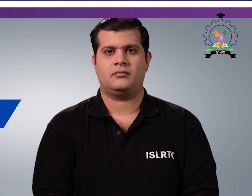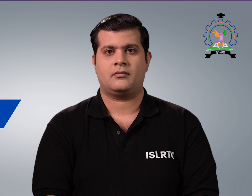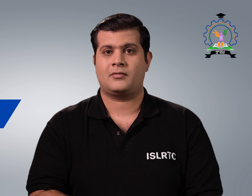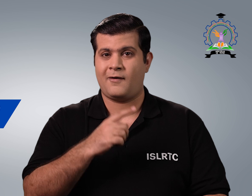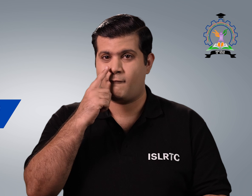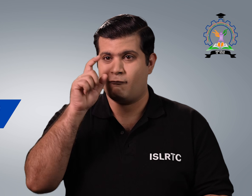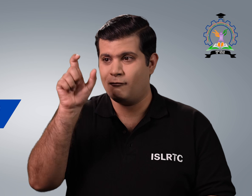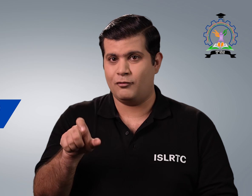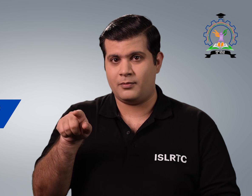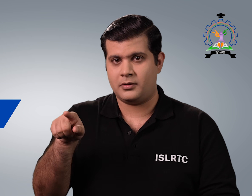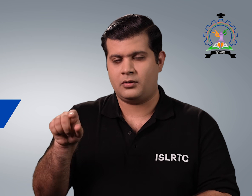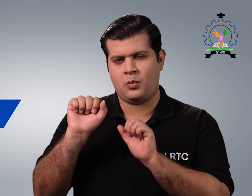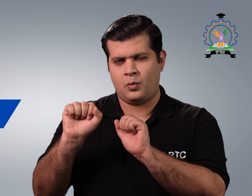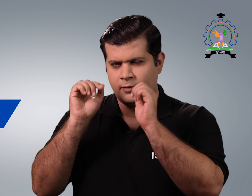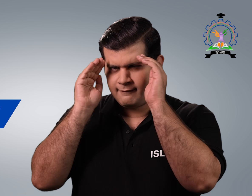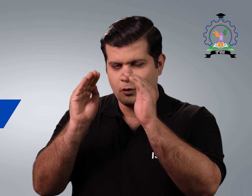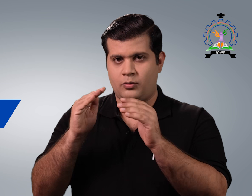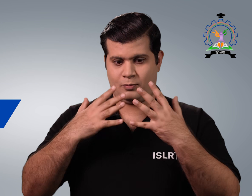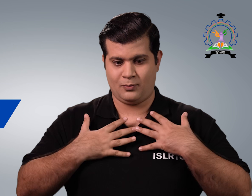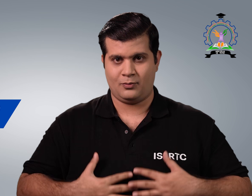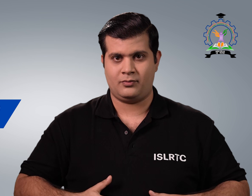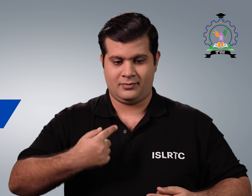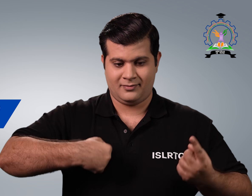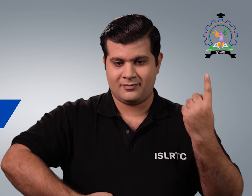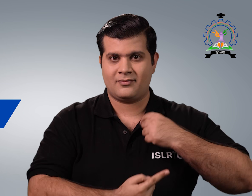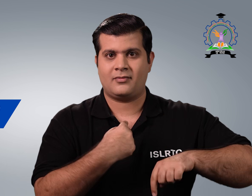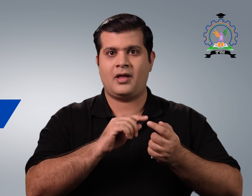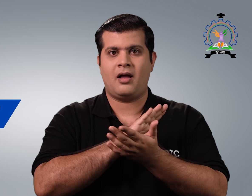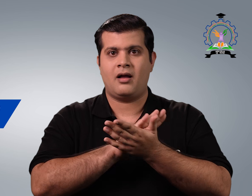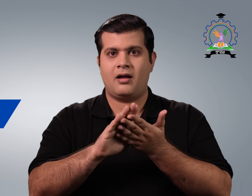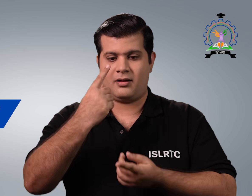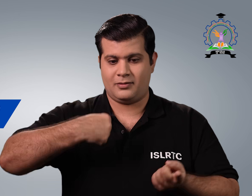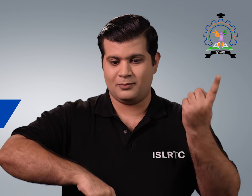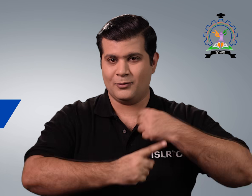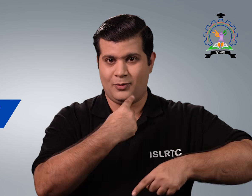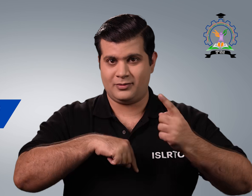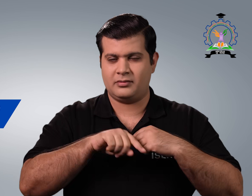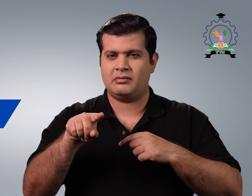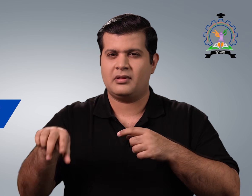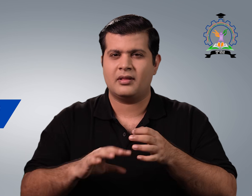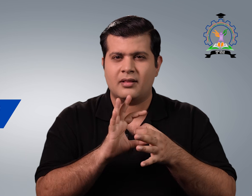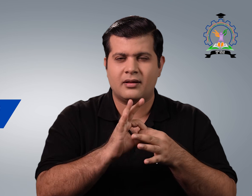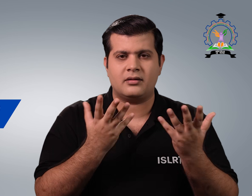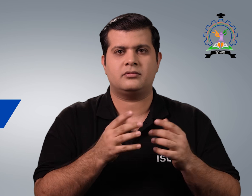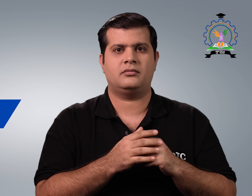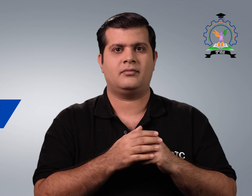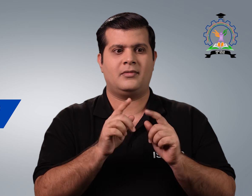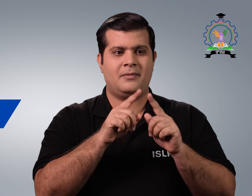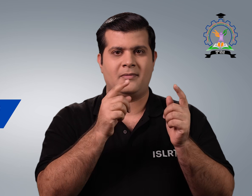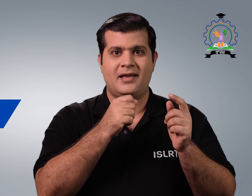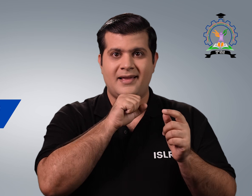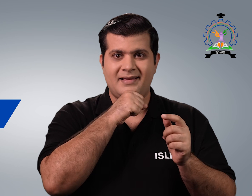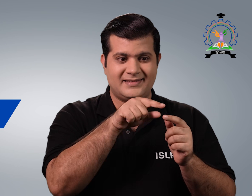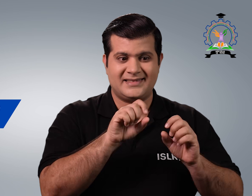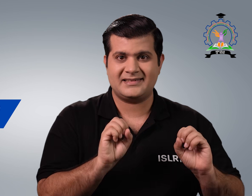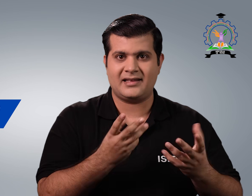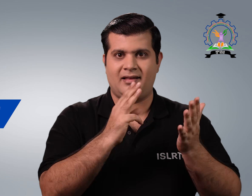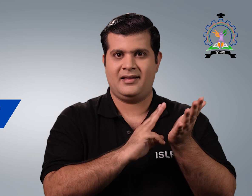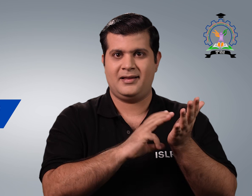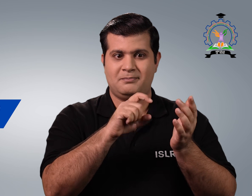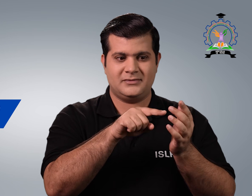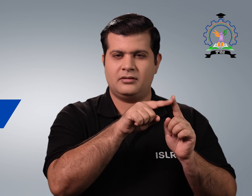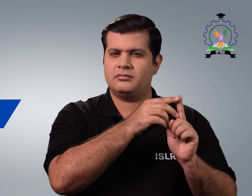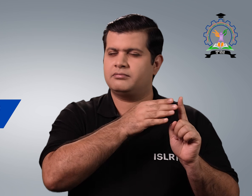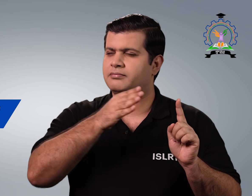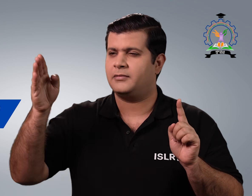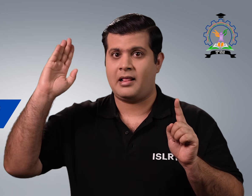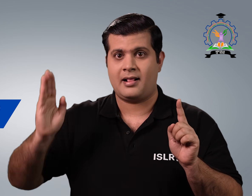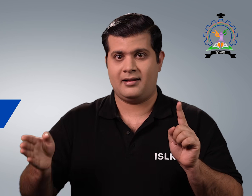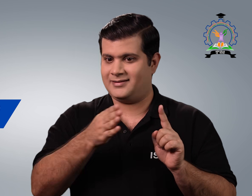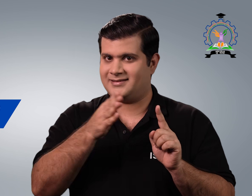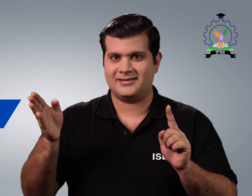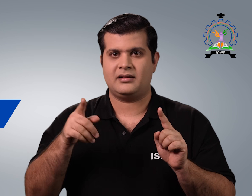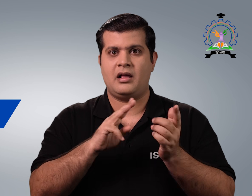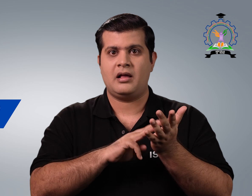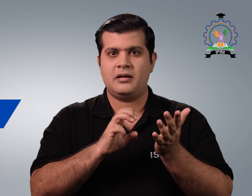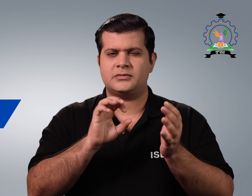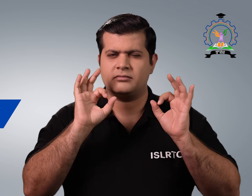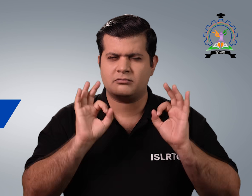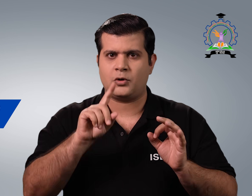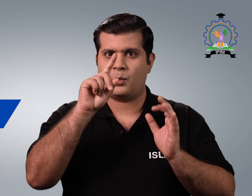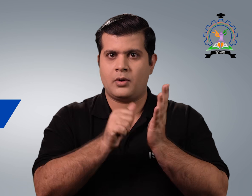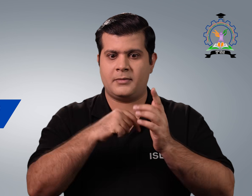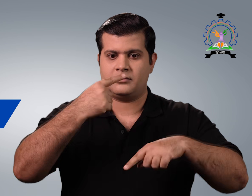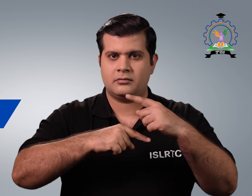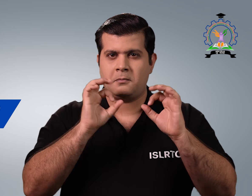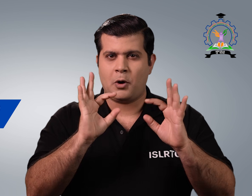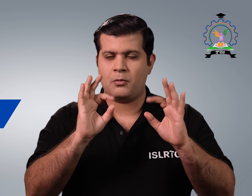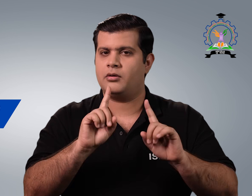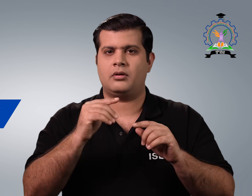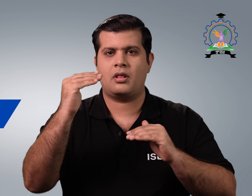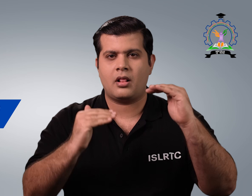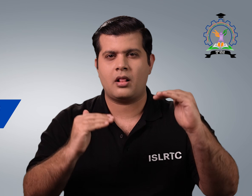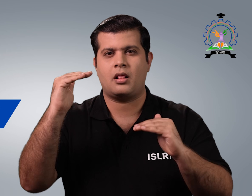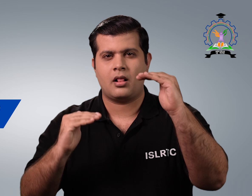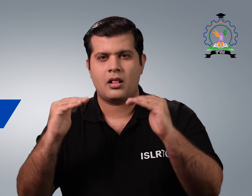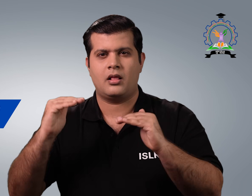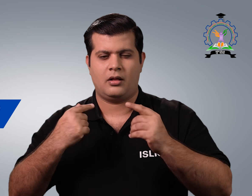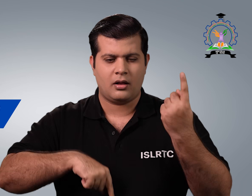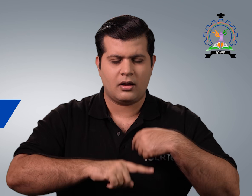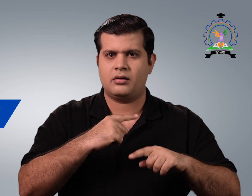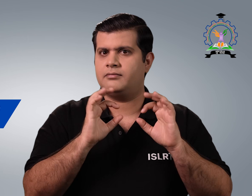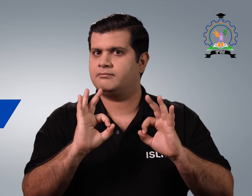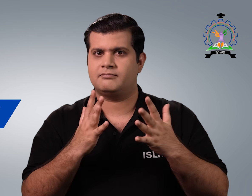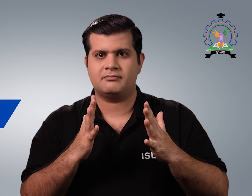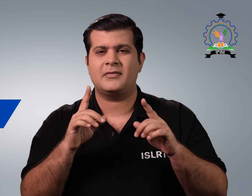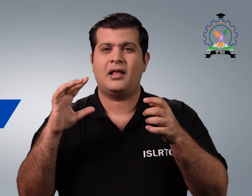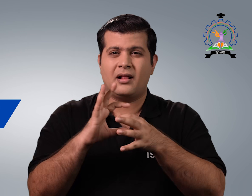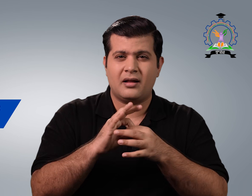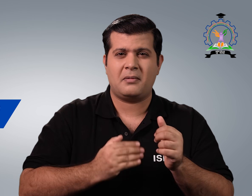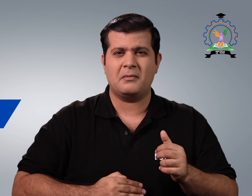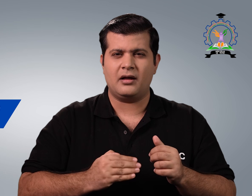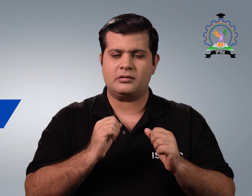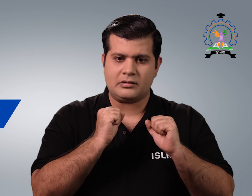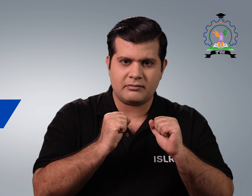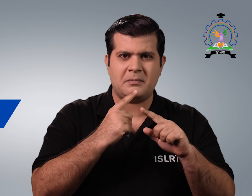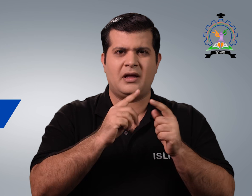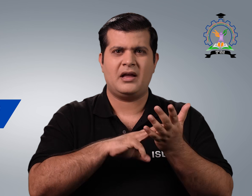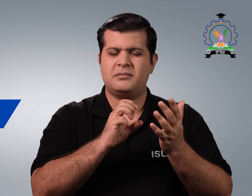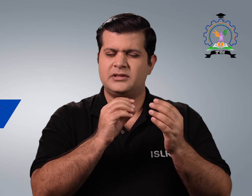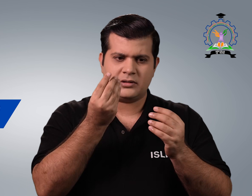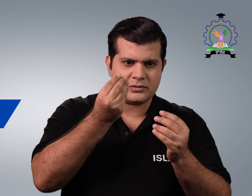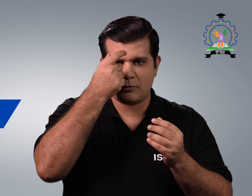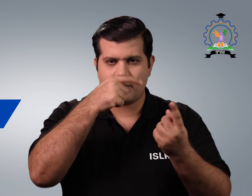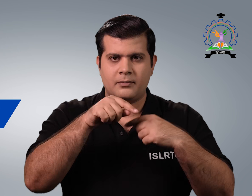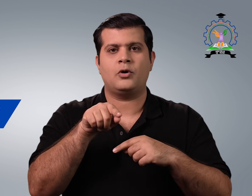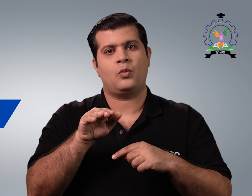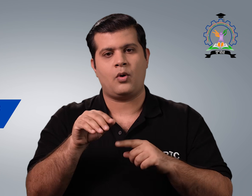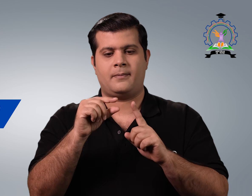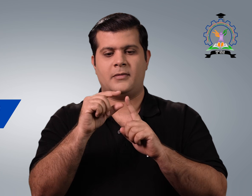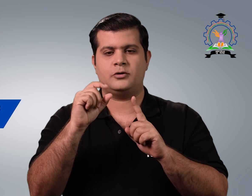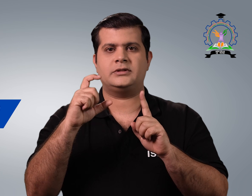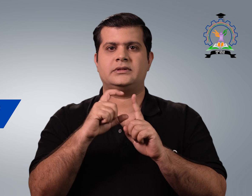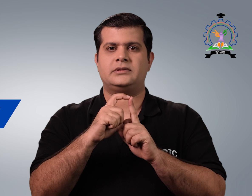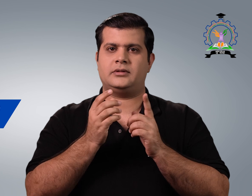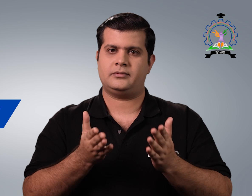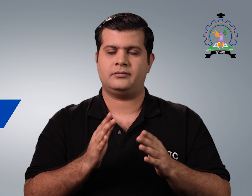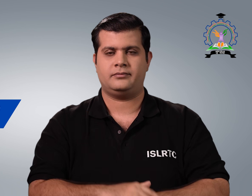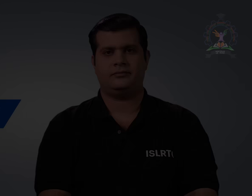PCOD is a condition caused by hormonal imbalance and affects women of reproductive age. PCOD causes women to have irregular menstrual cycles and problems in concieving.